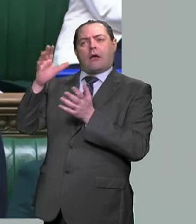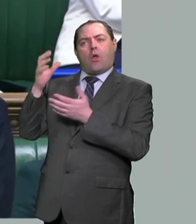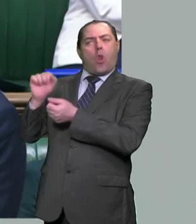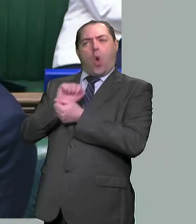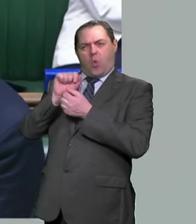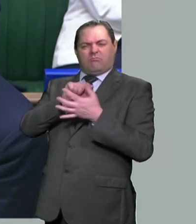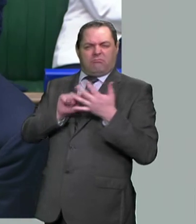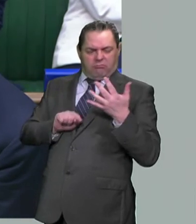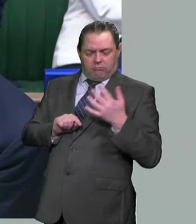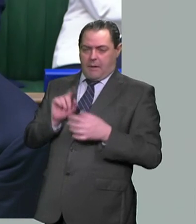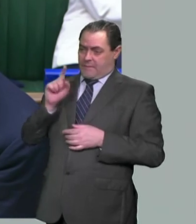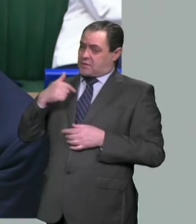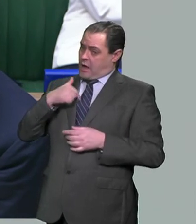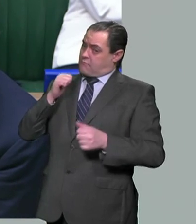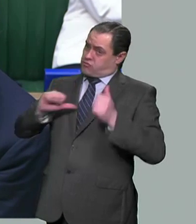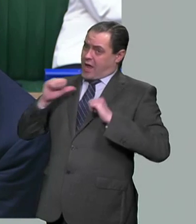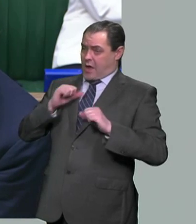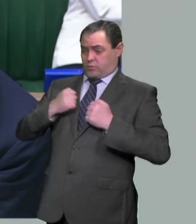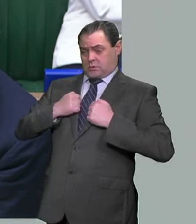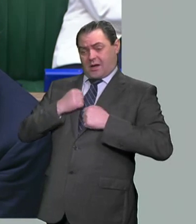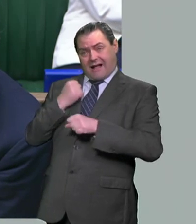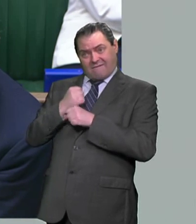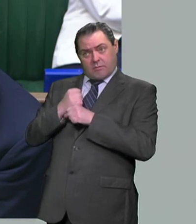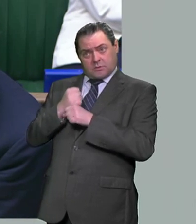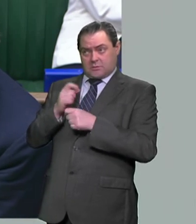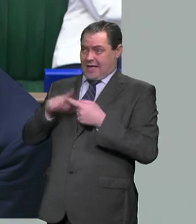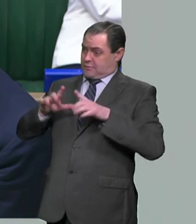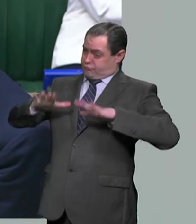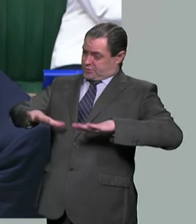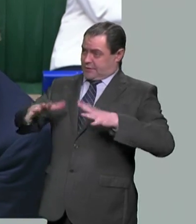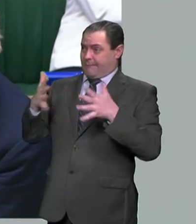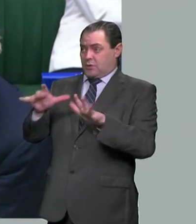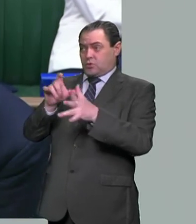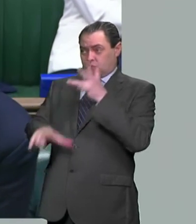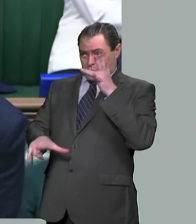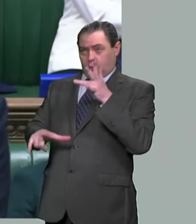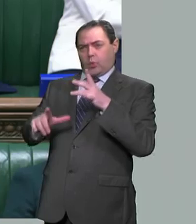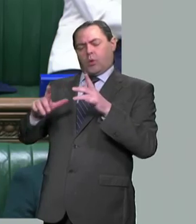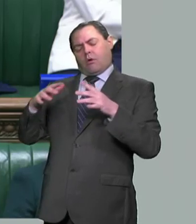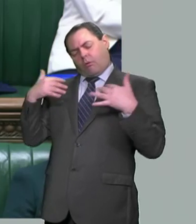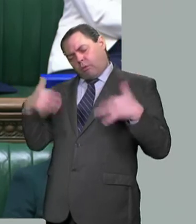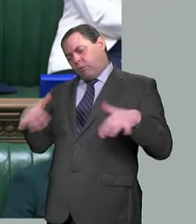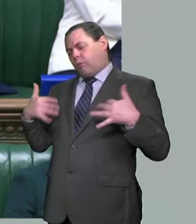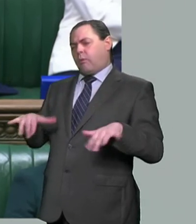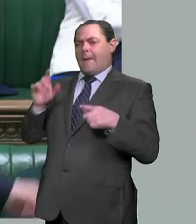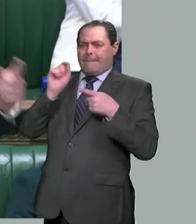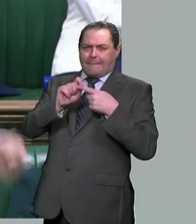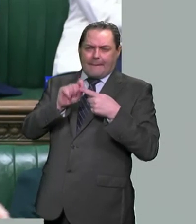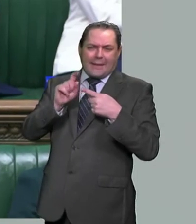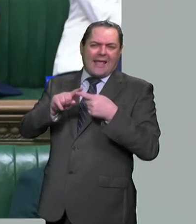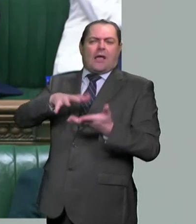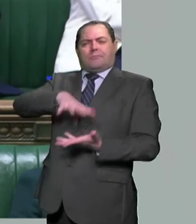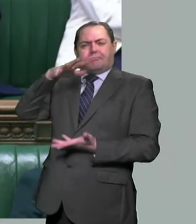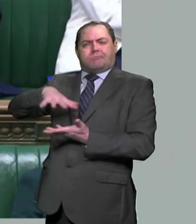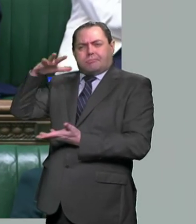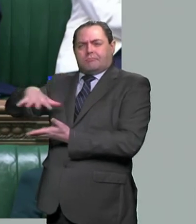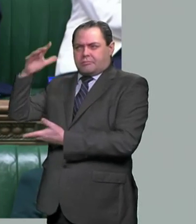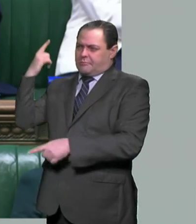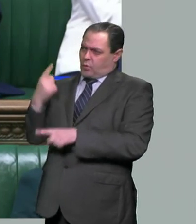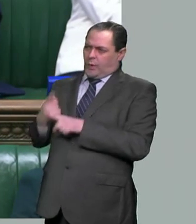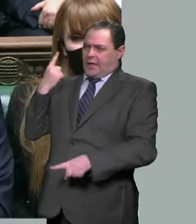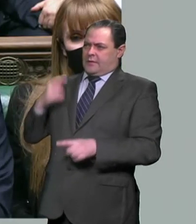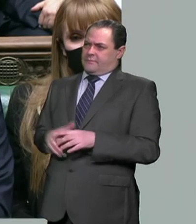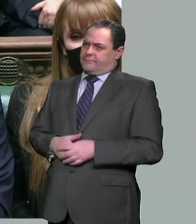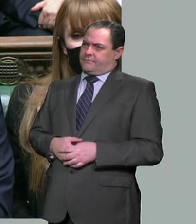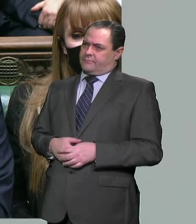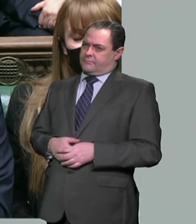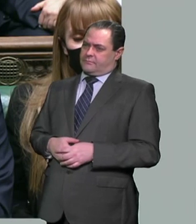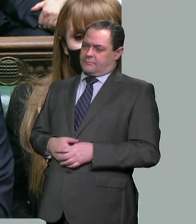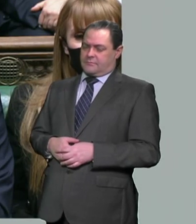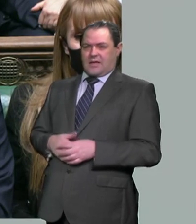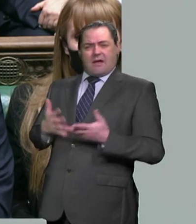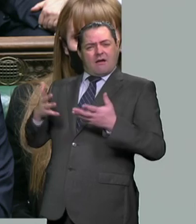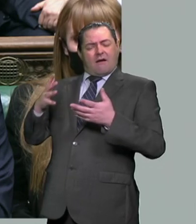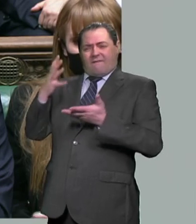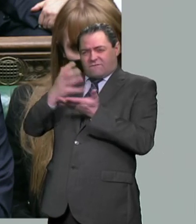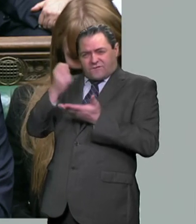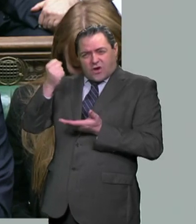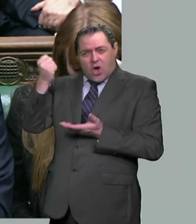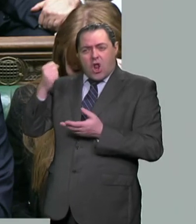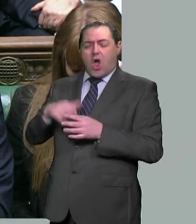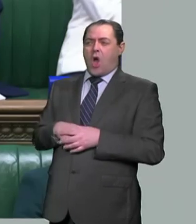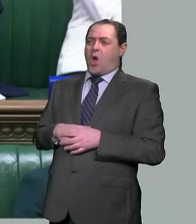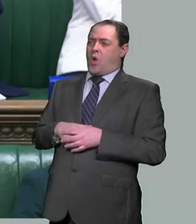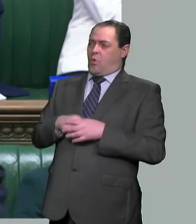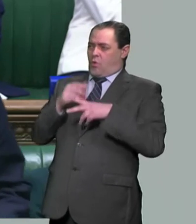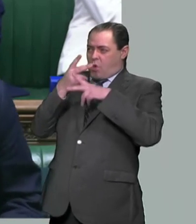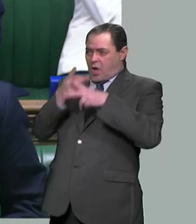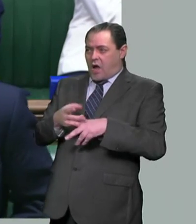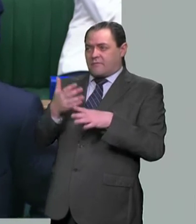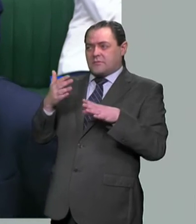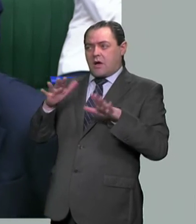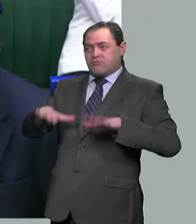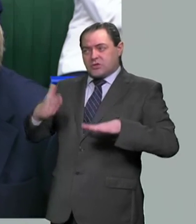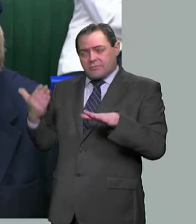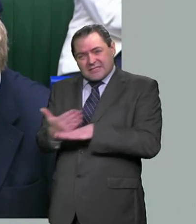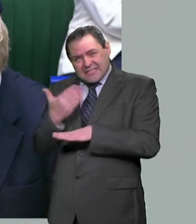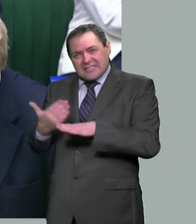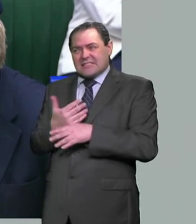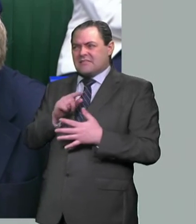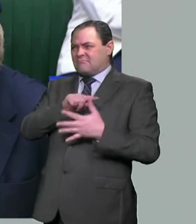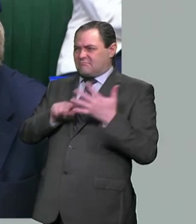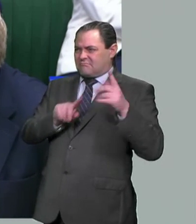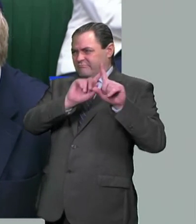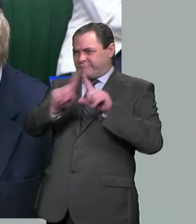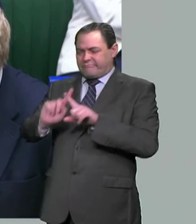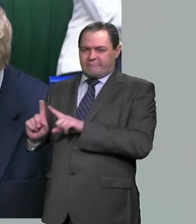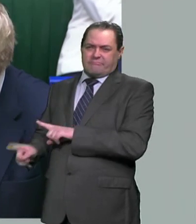But I have to tell you, Mr Speaker, that I am proud of what this Government and this country did: securing record quantities of PPE in record time, and furloughing and looking after the entirety of British business and society in the way that we did.